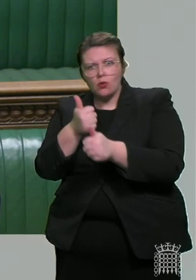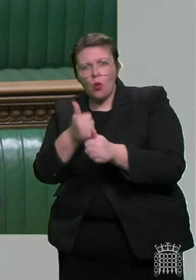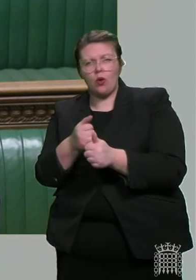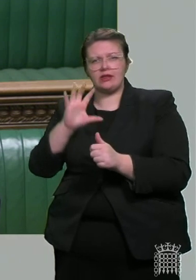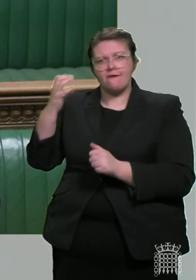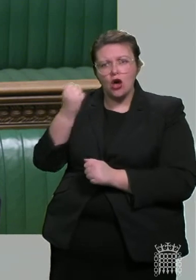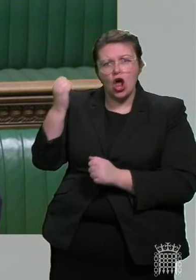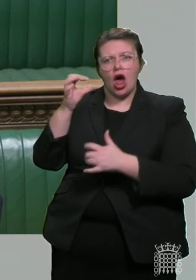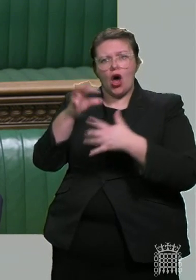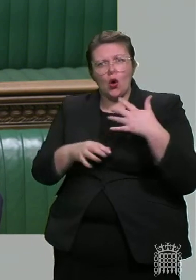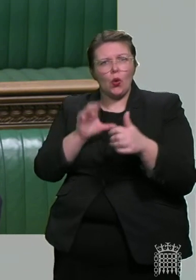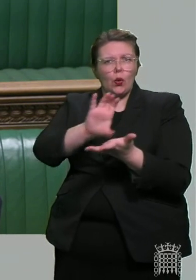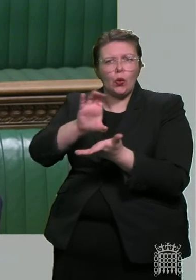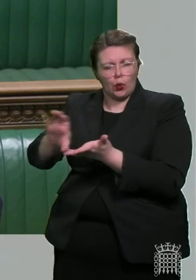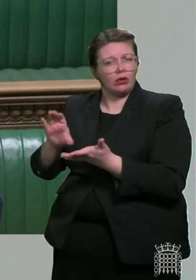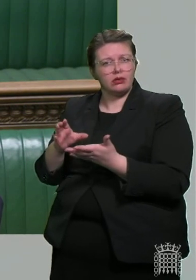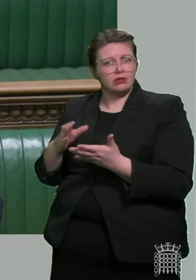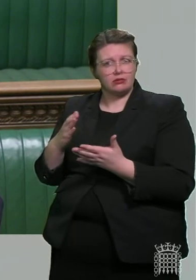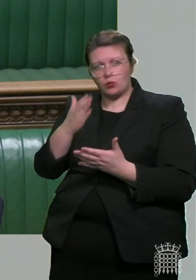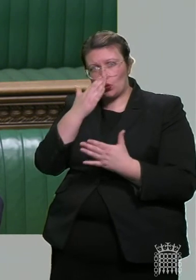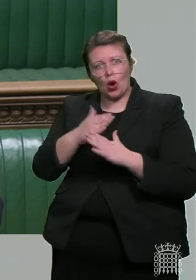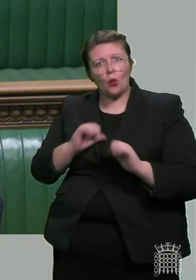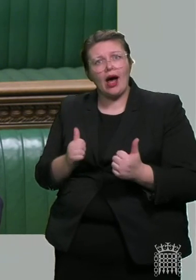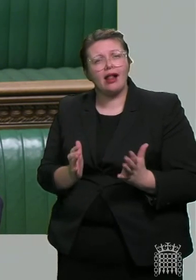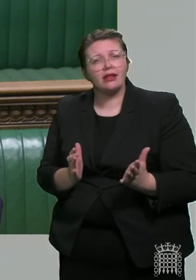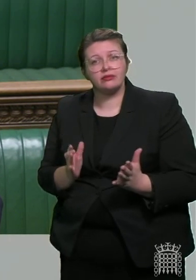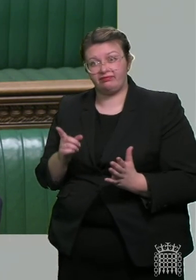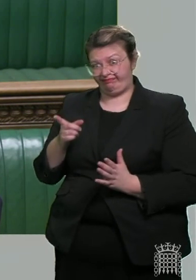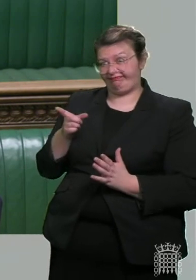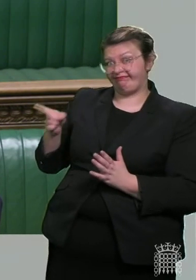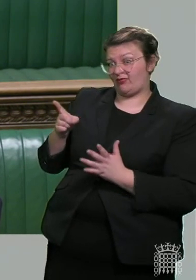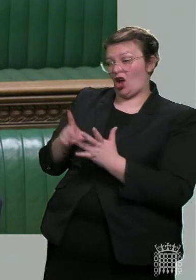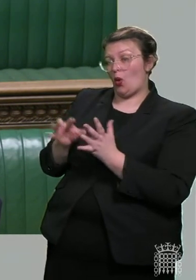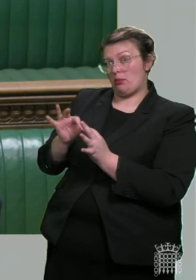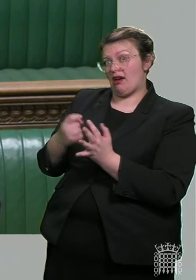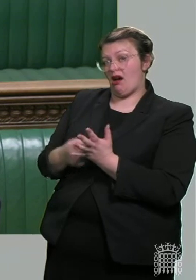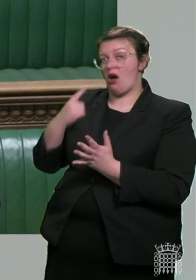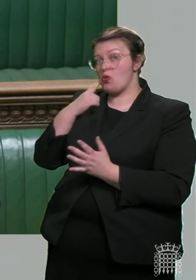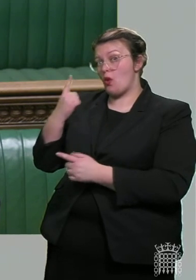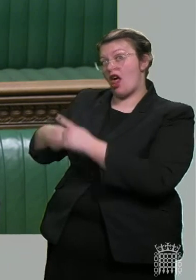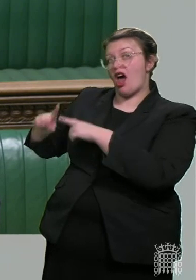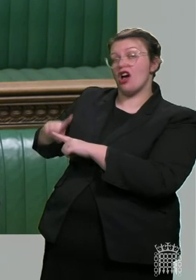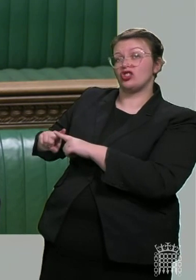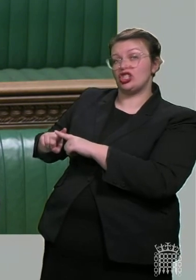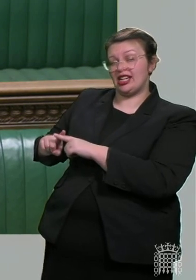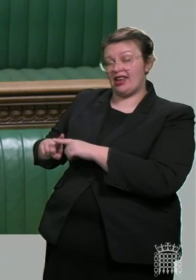In July last year, it expected unemployment to peak at 11.9%.